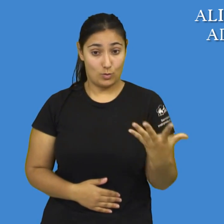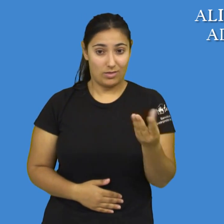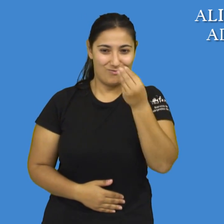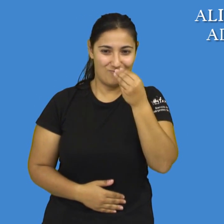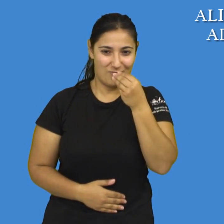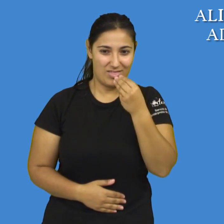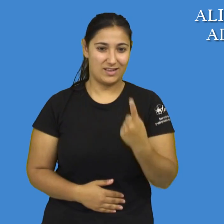comer